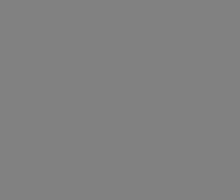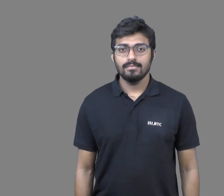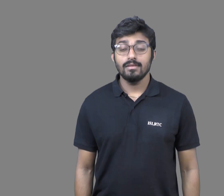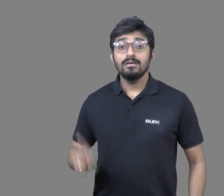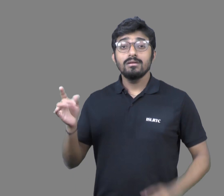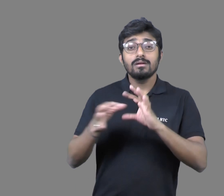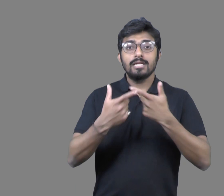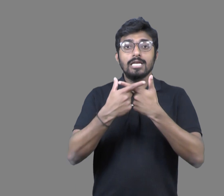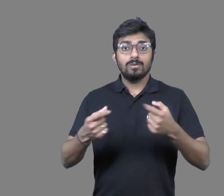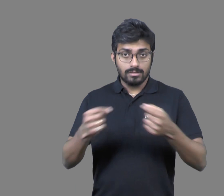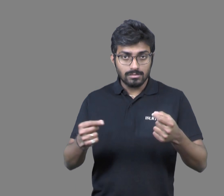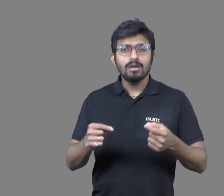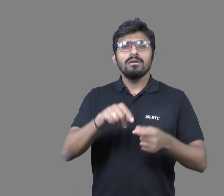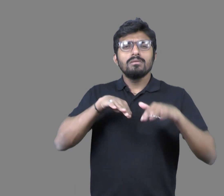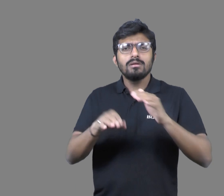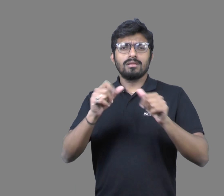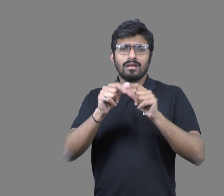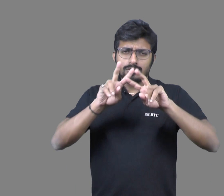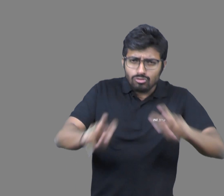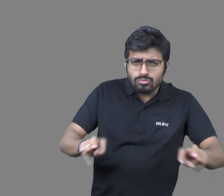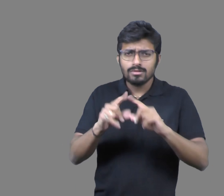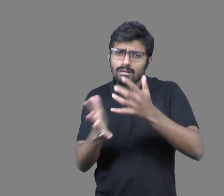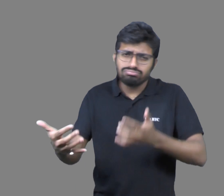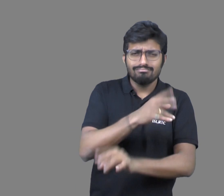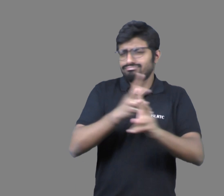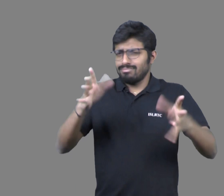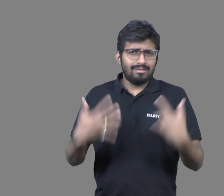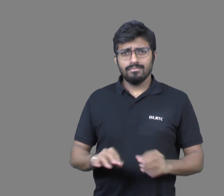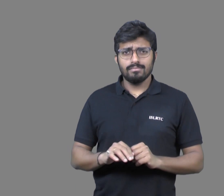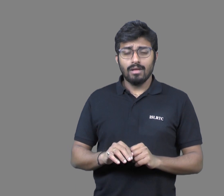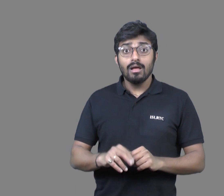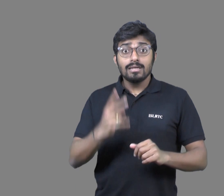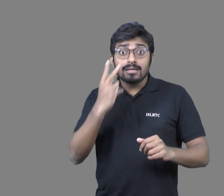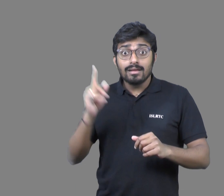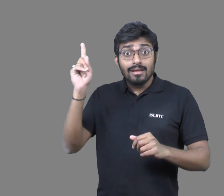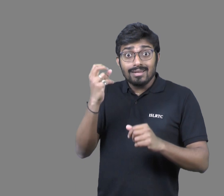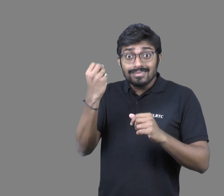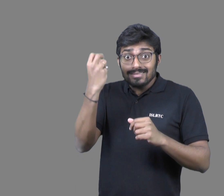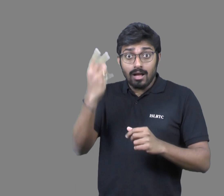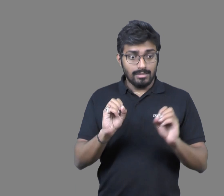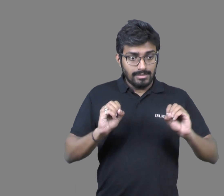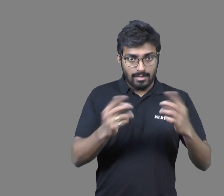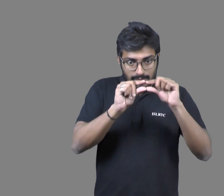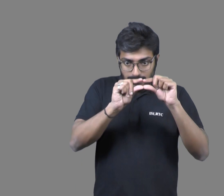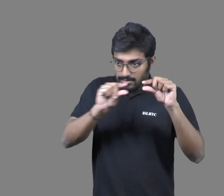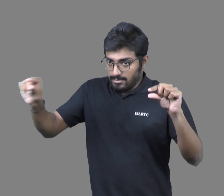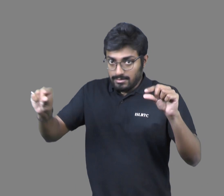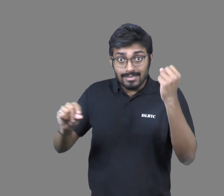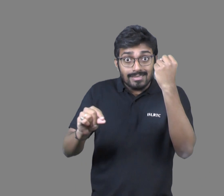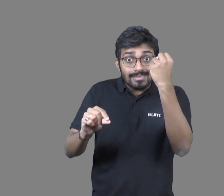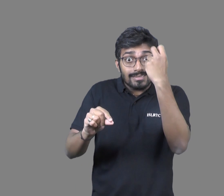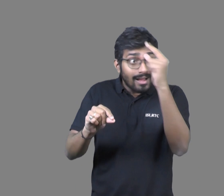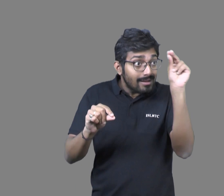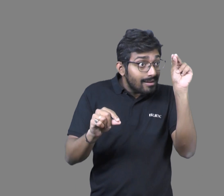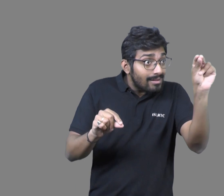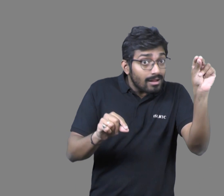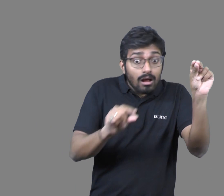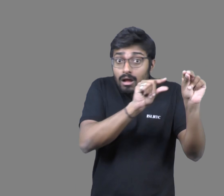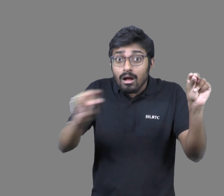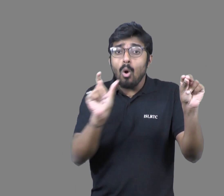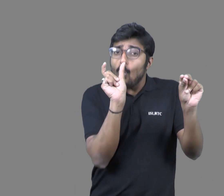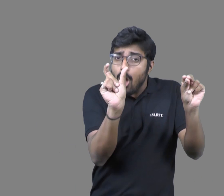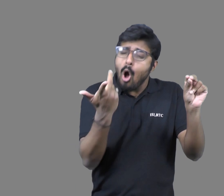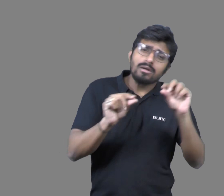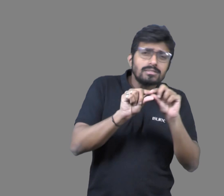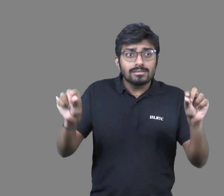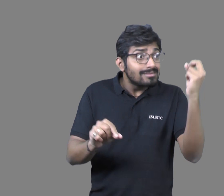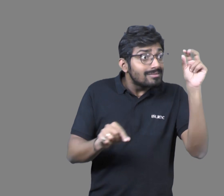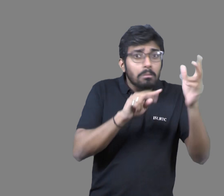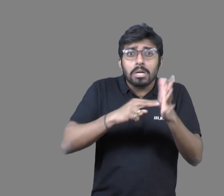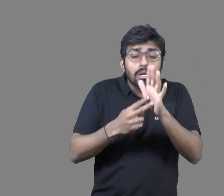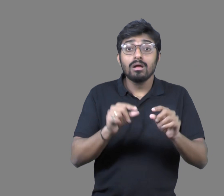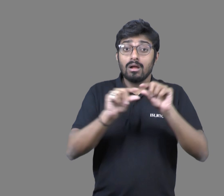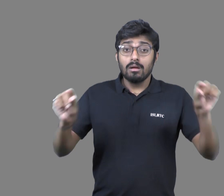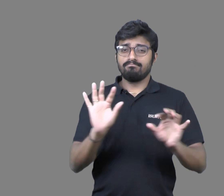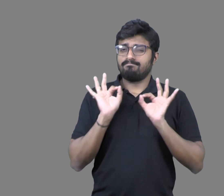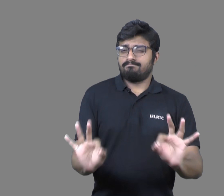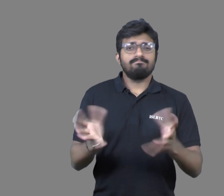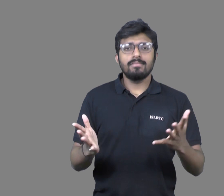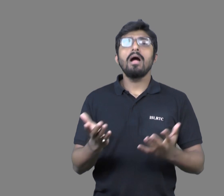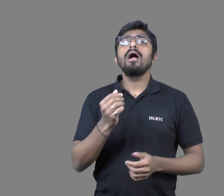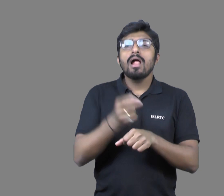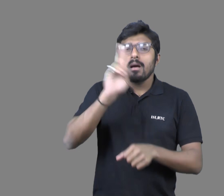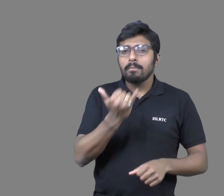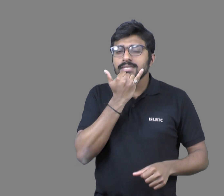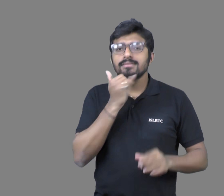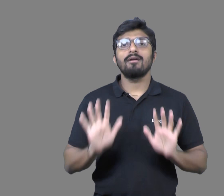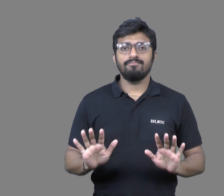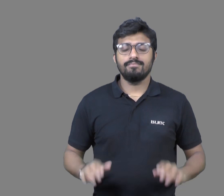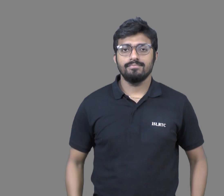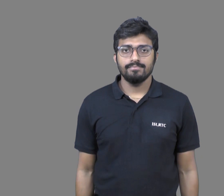Asterisk